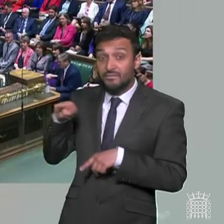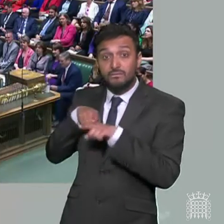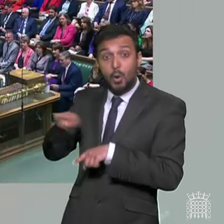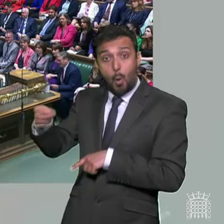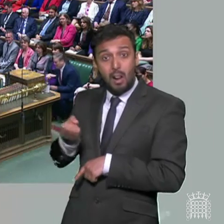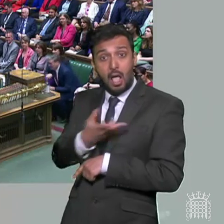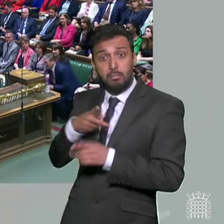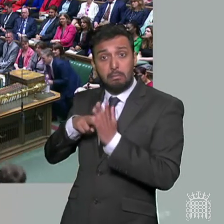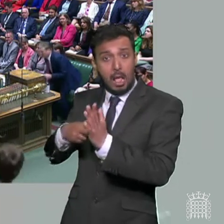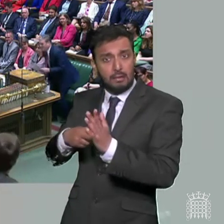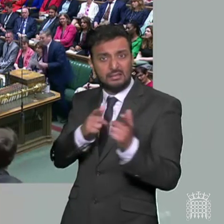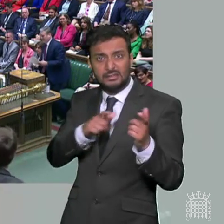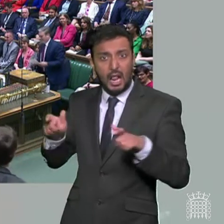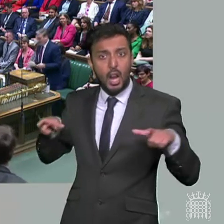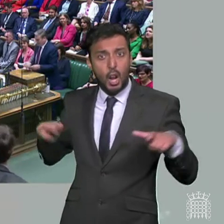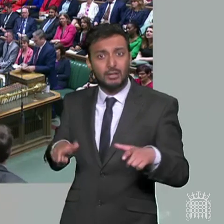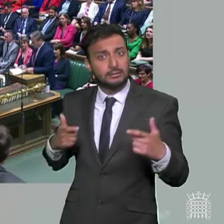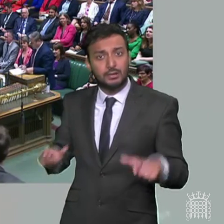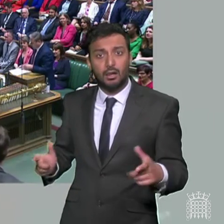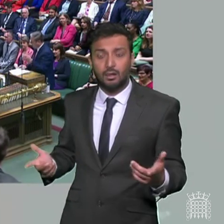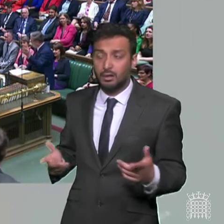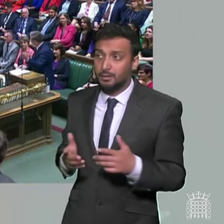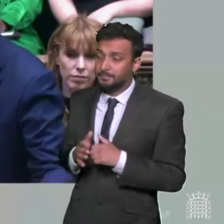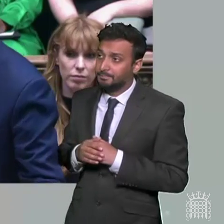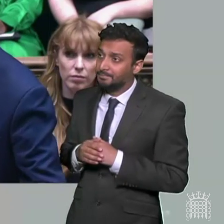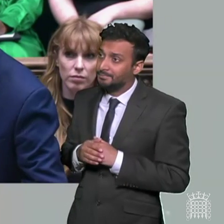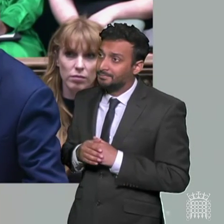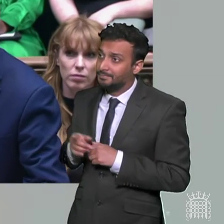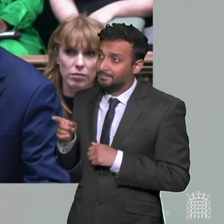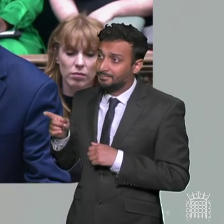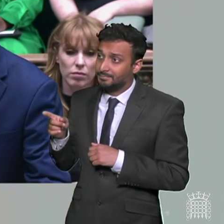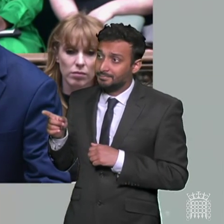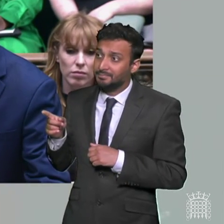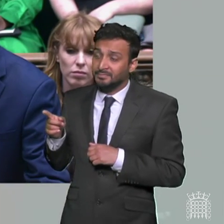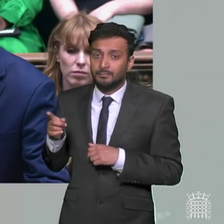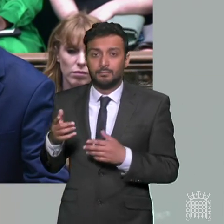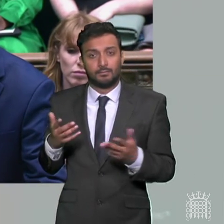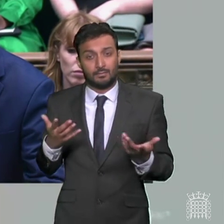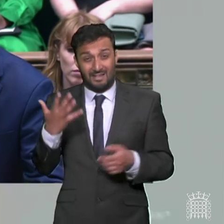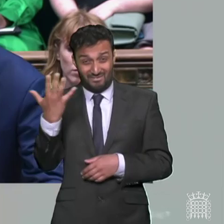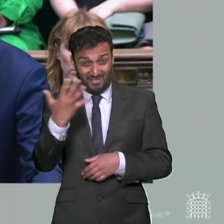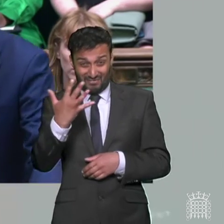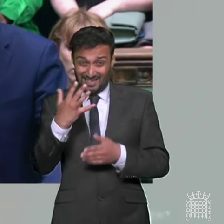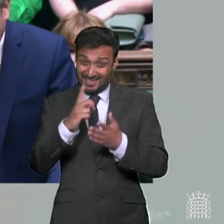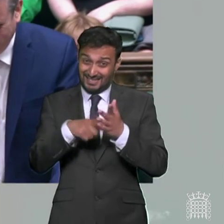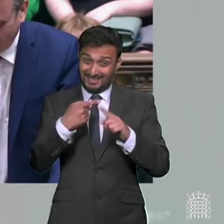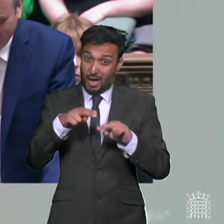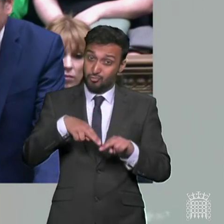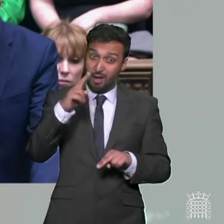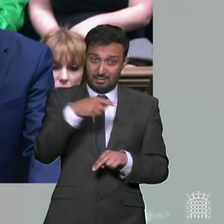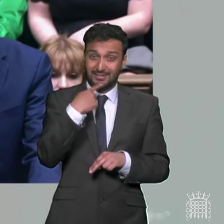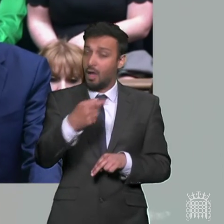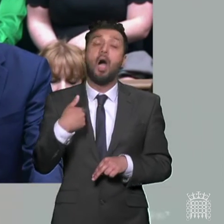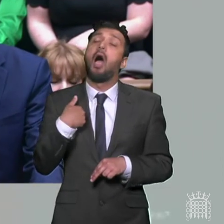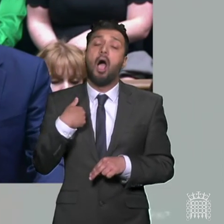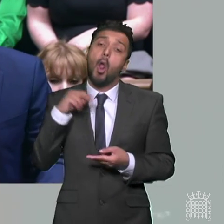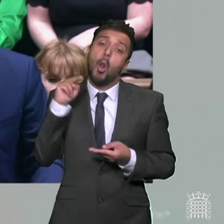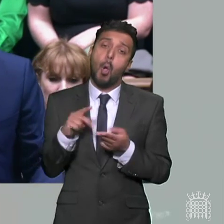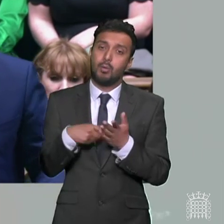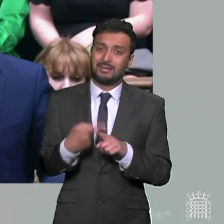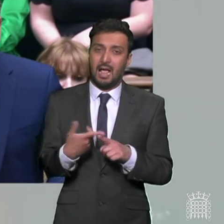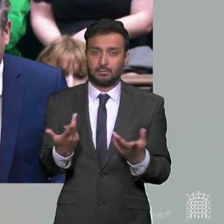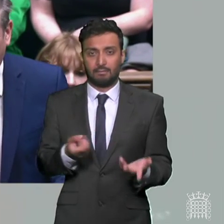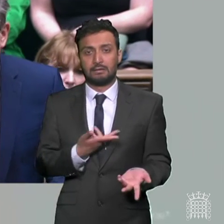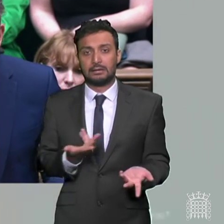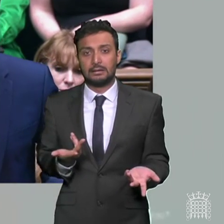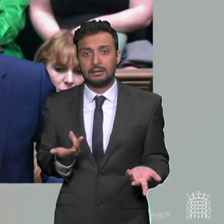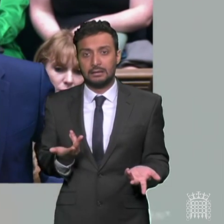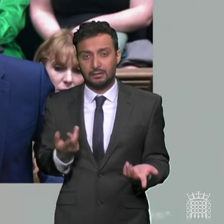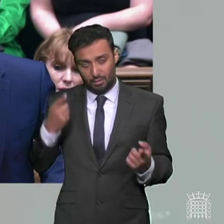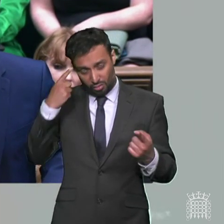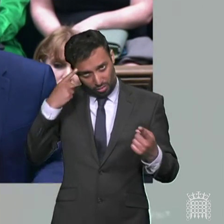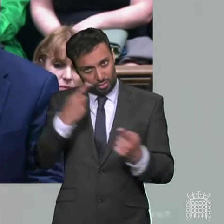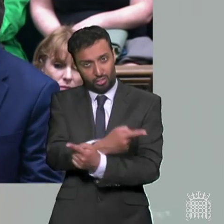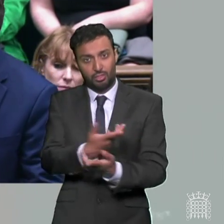Fifteen tax rises and the Prime Minister pretends they are a low-tax Government.